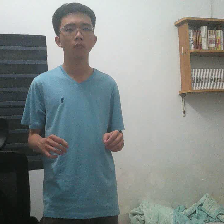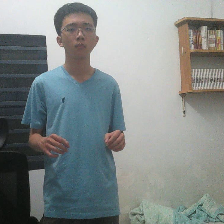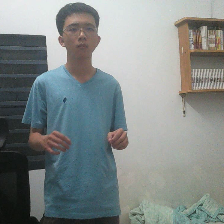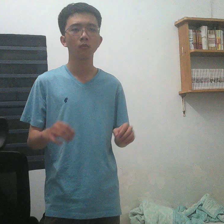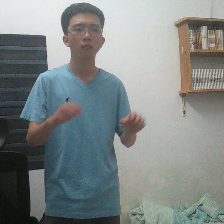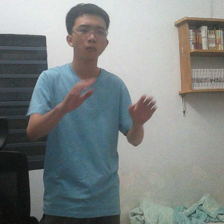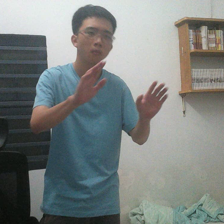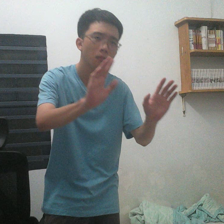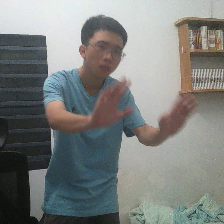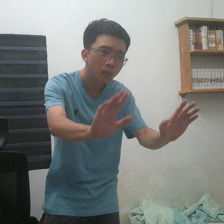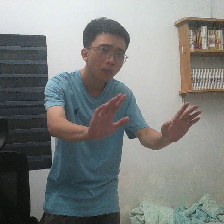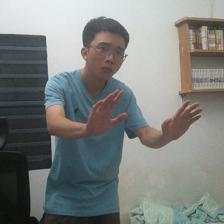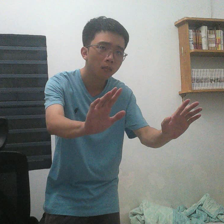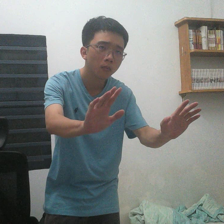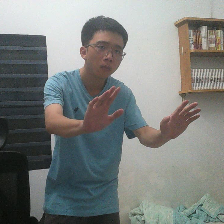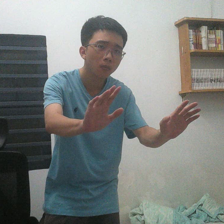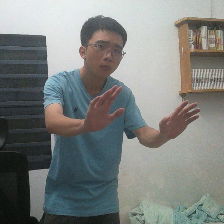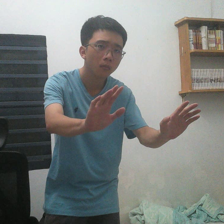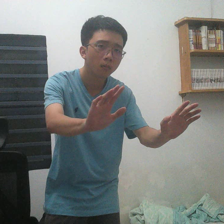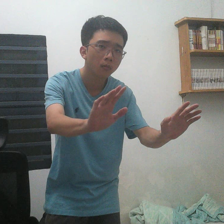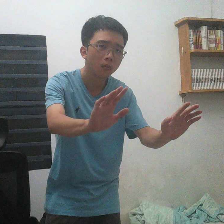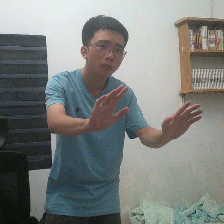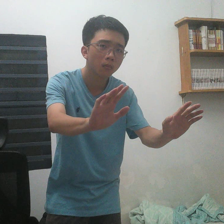dung lai